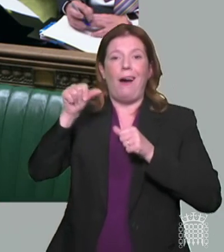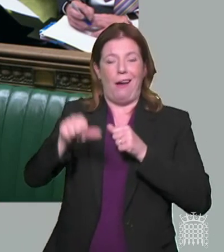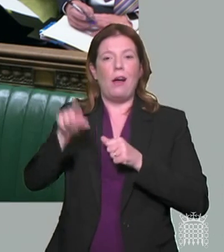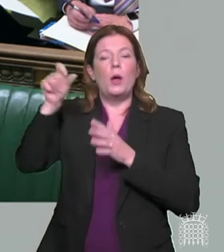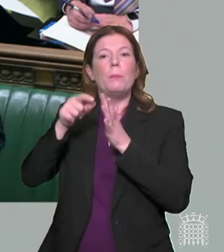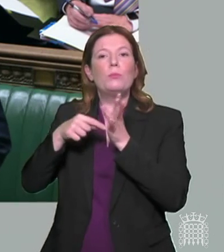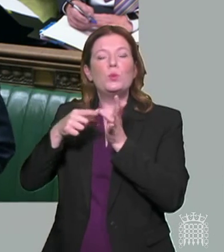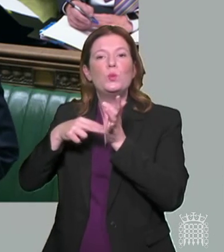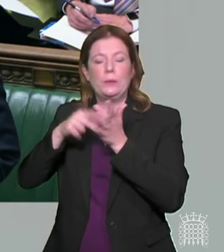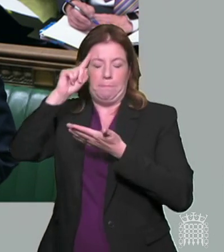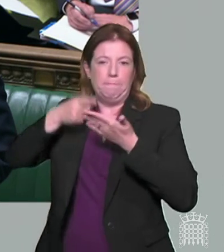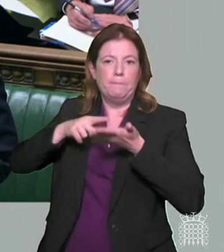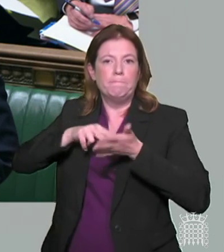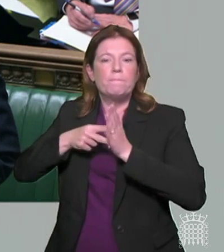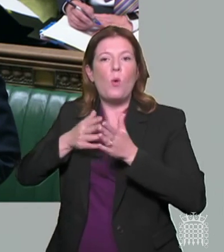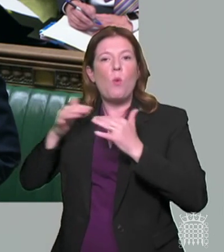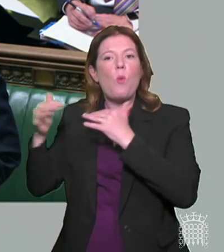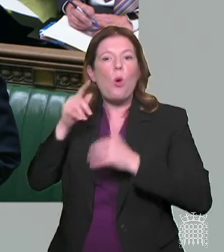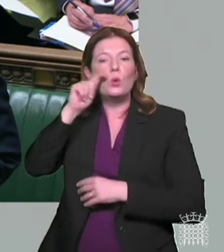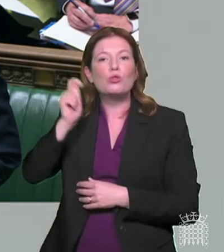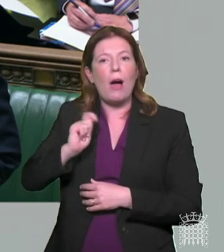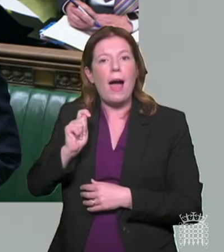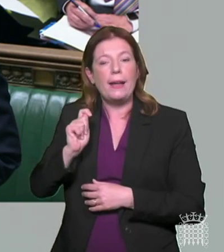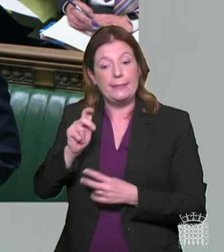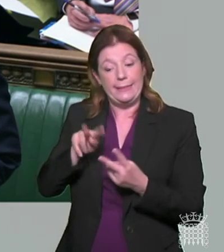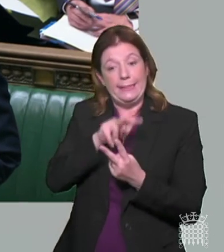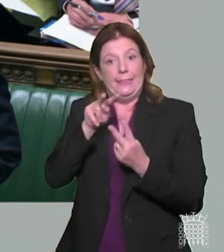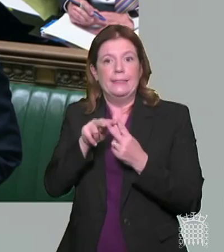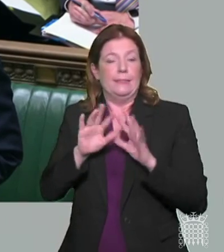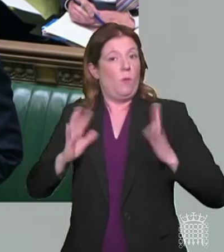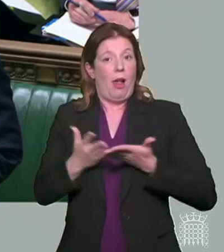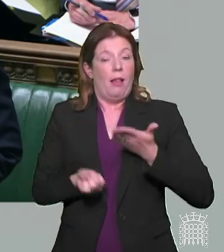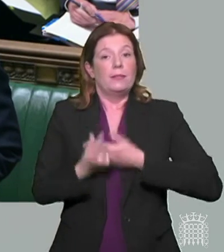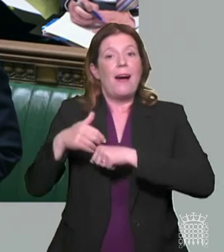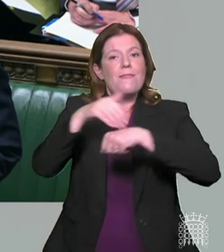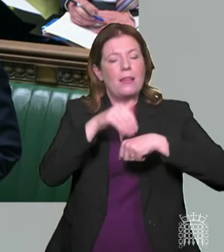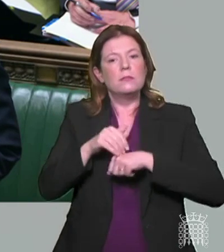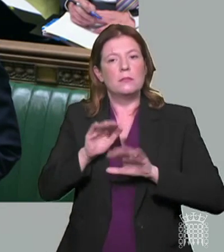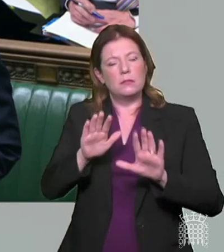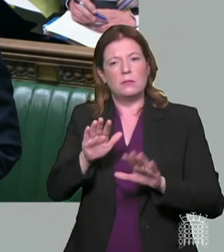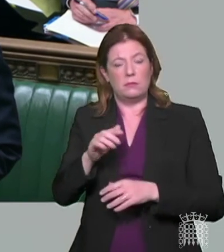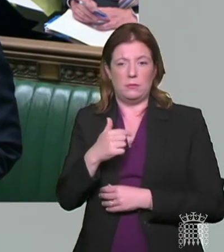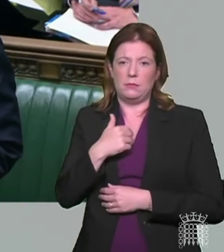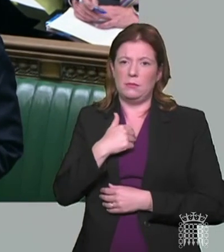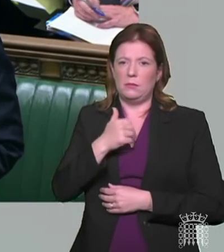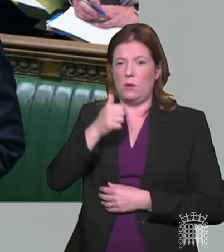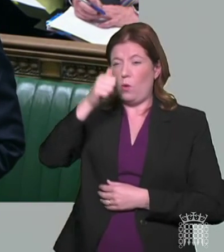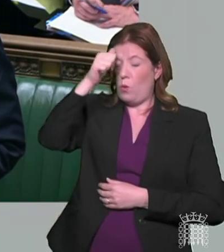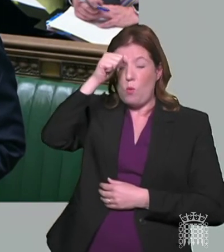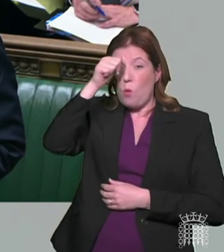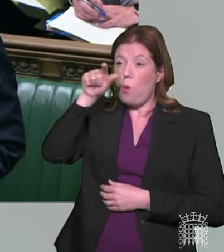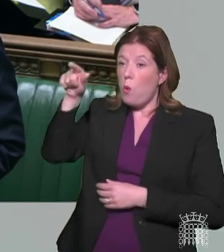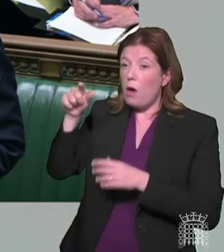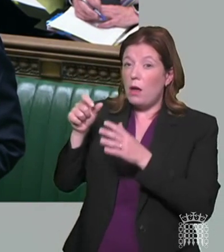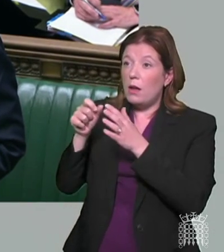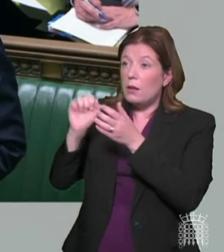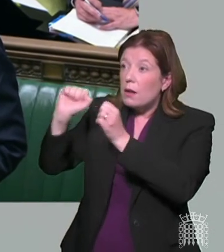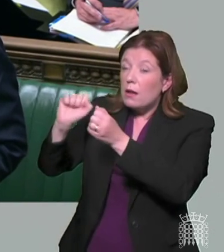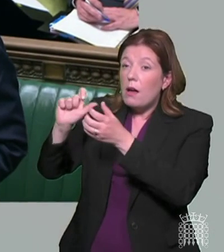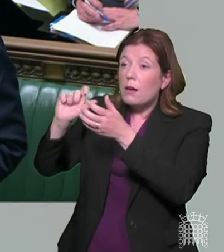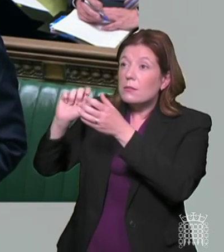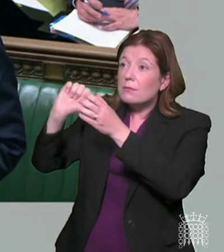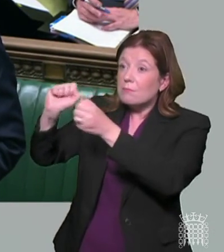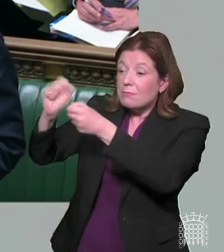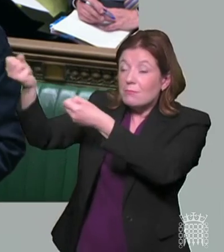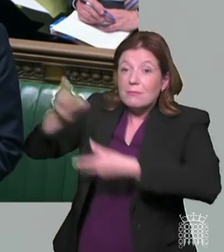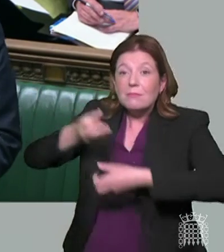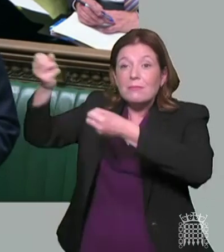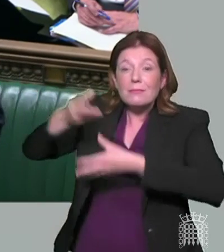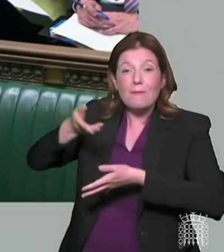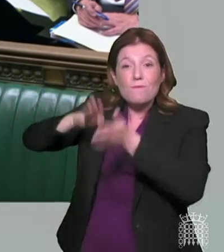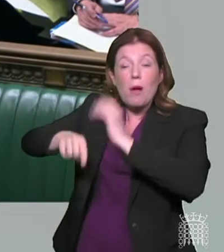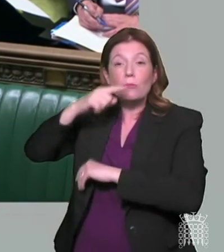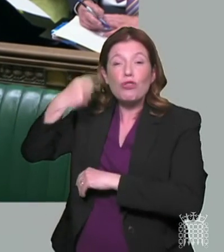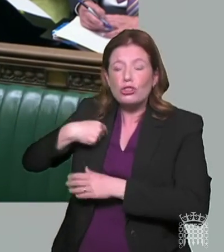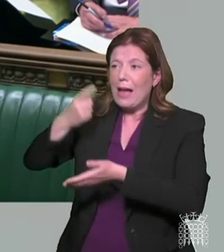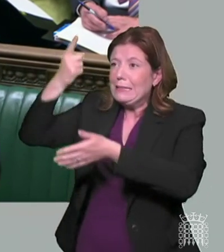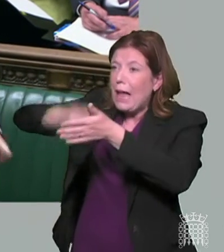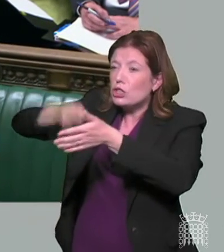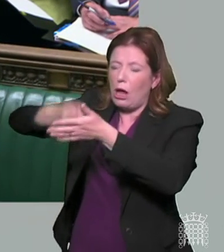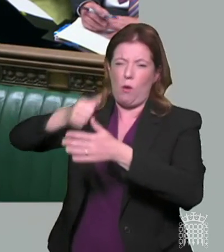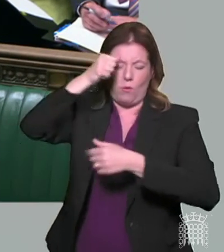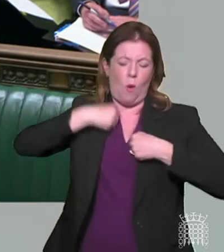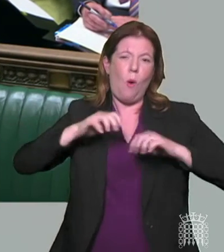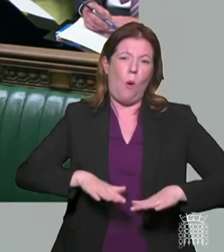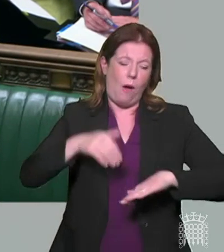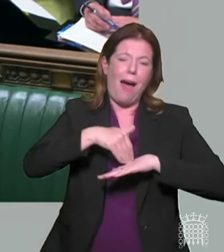We always knew there would be a short-term cost in weening ourselves off Putin’s hydrocarbons and in sanctioning the Russian economy.